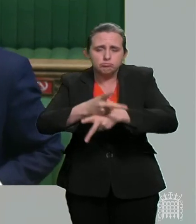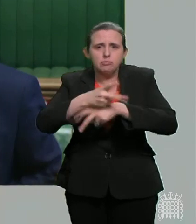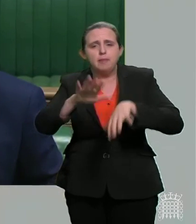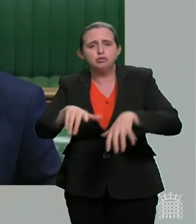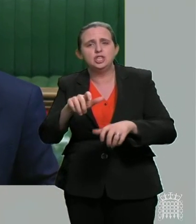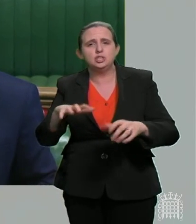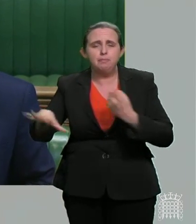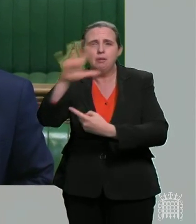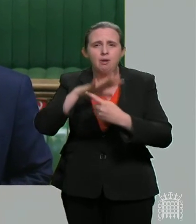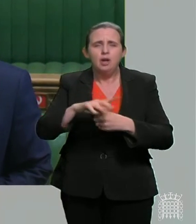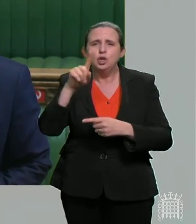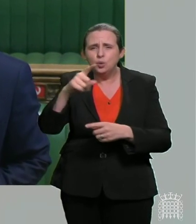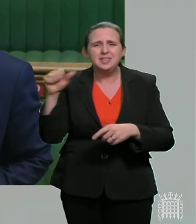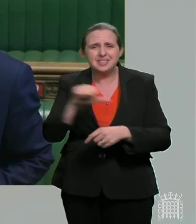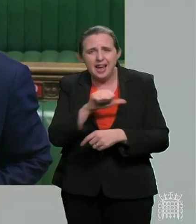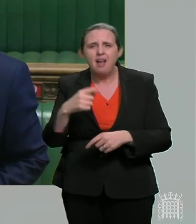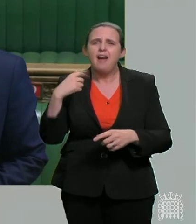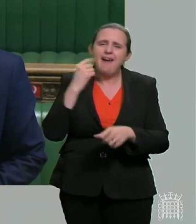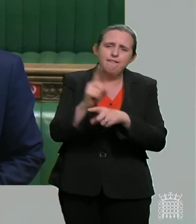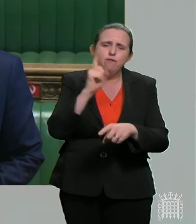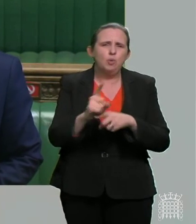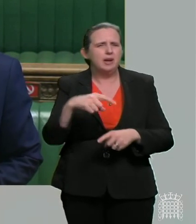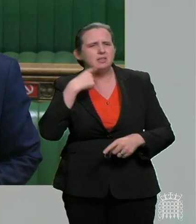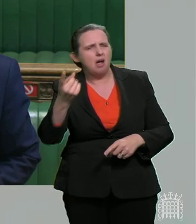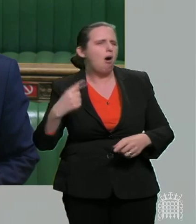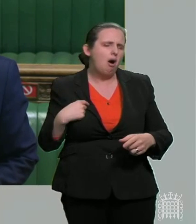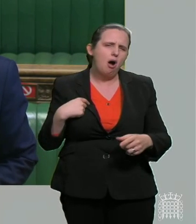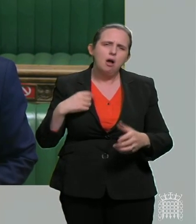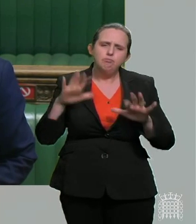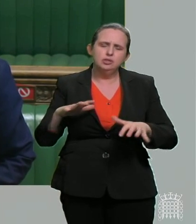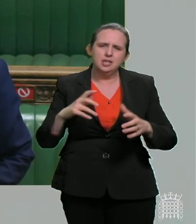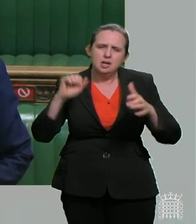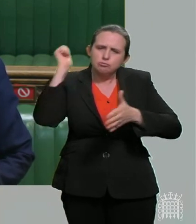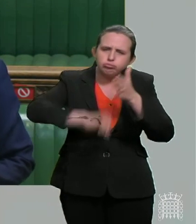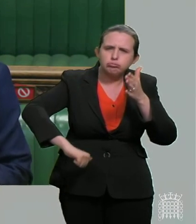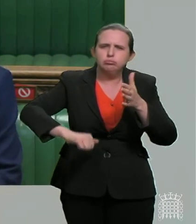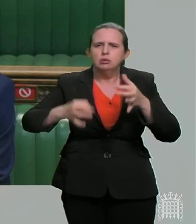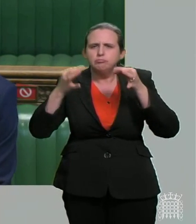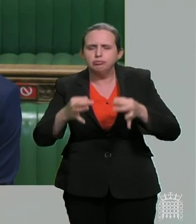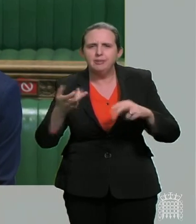Every week, the Prime Minister comes here and says, “We have one of the toughest regimes in the world”.